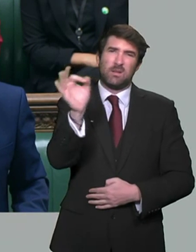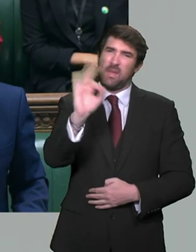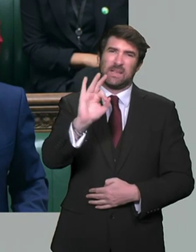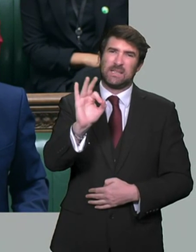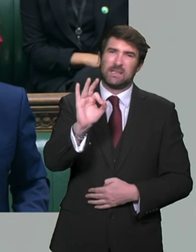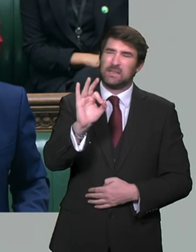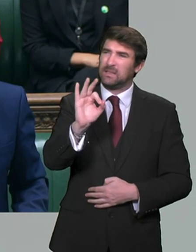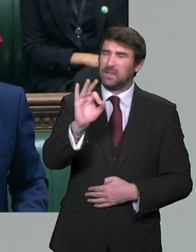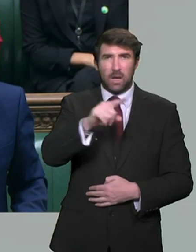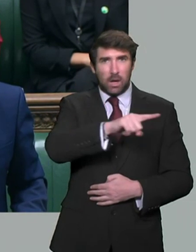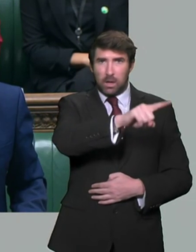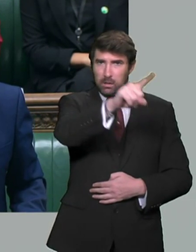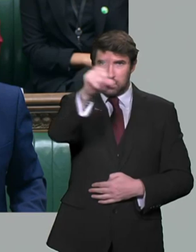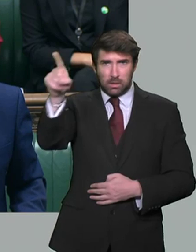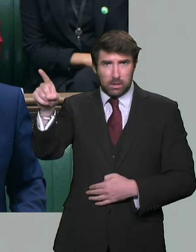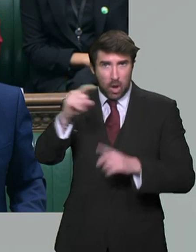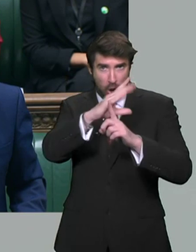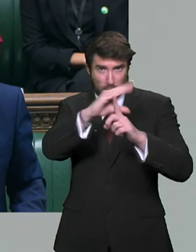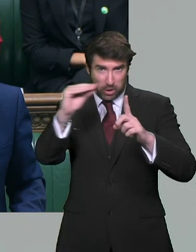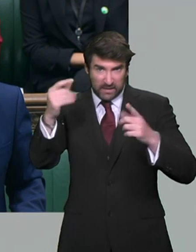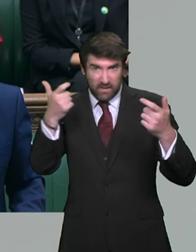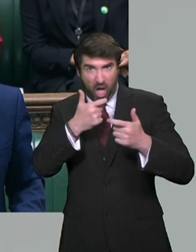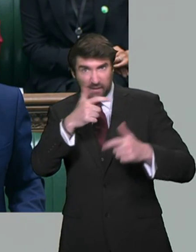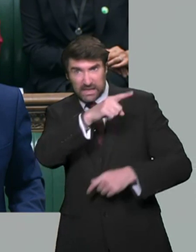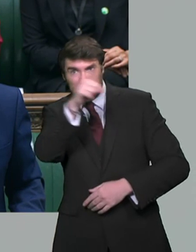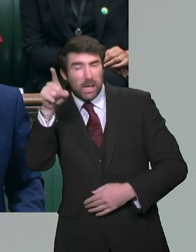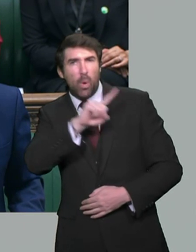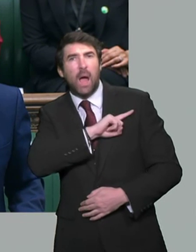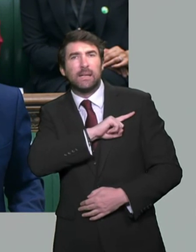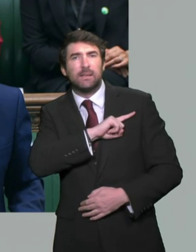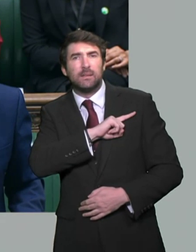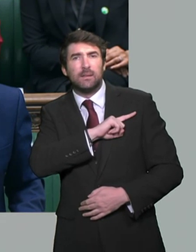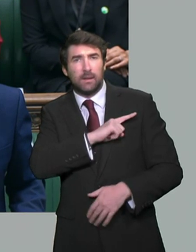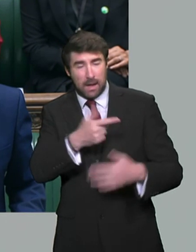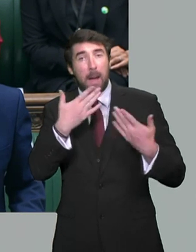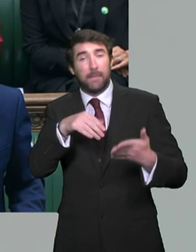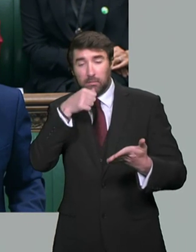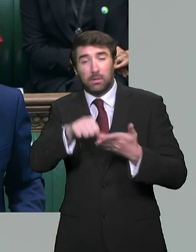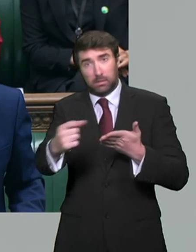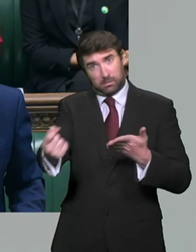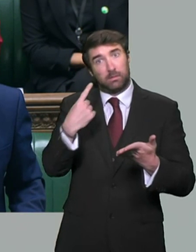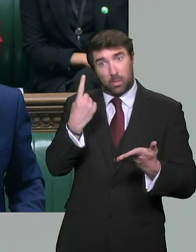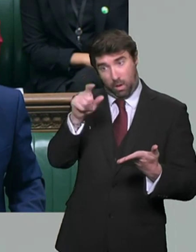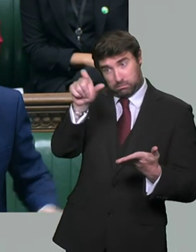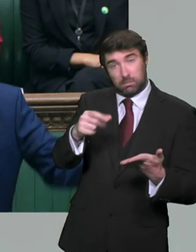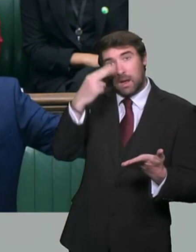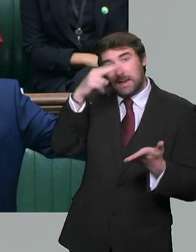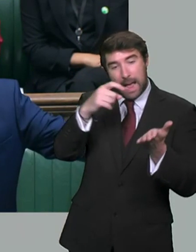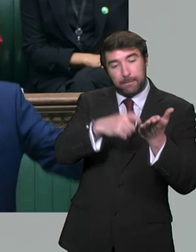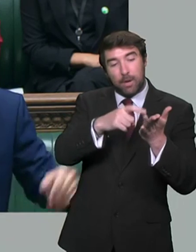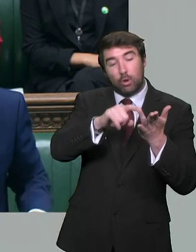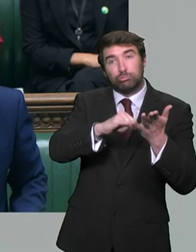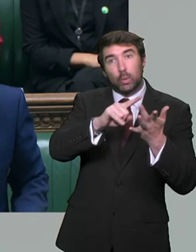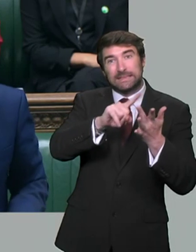How out of touch he is! Conservative Members laugh. What do they say to Rosie, because Rosie is the sort of person that this impacts on?